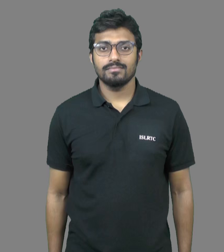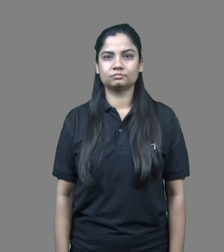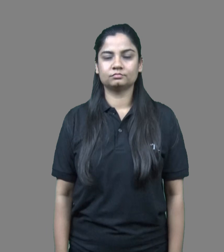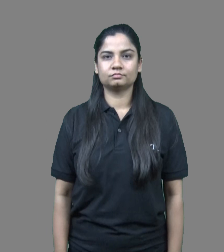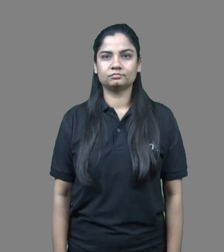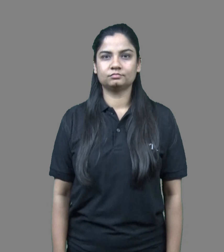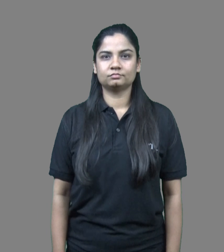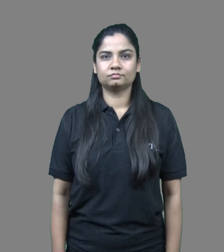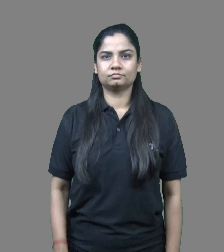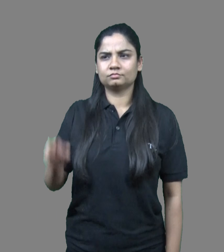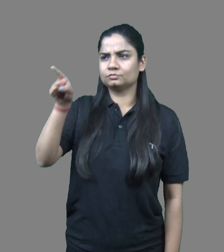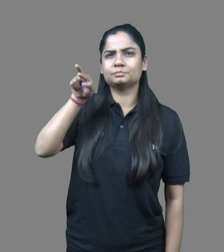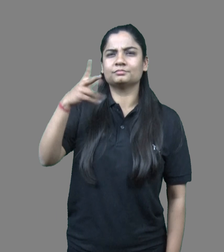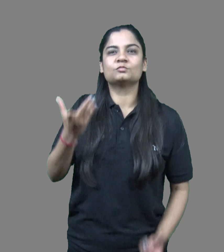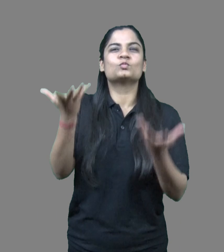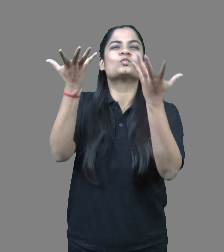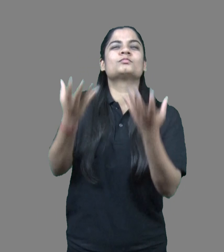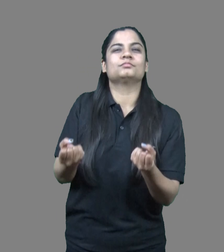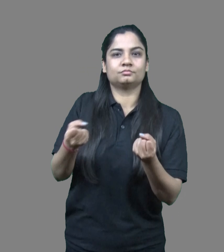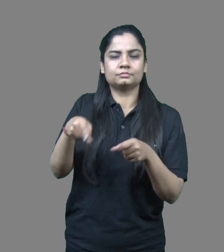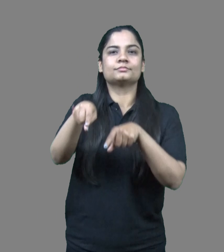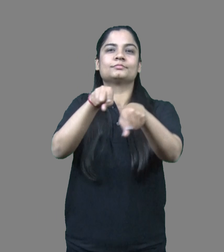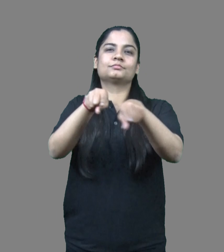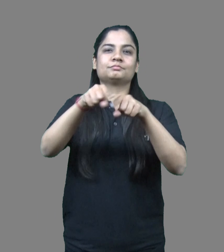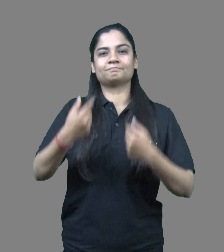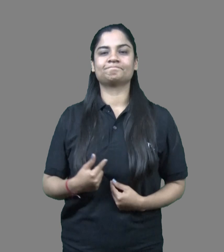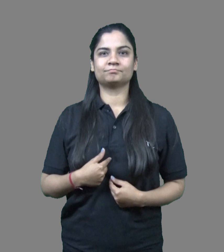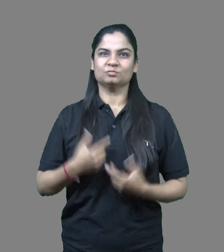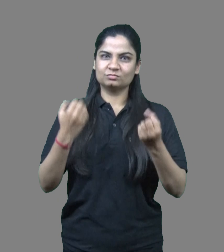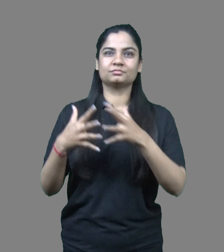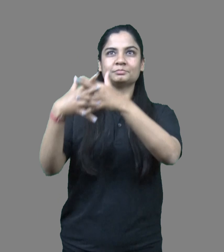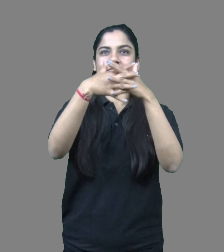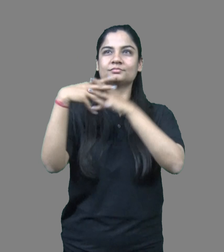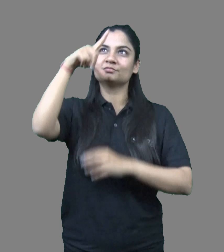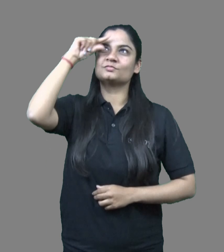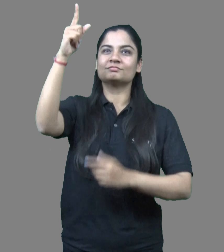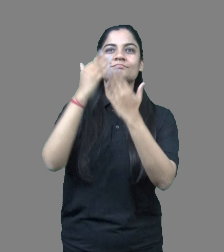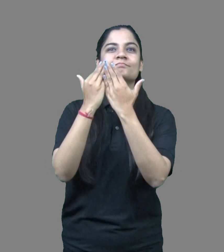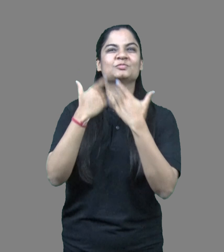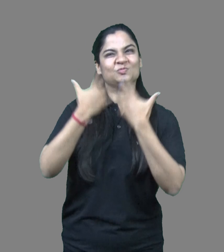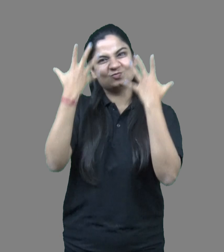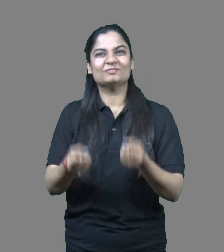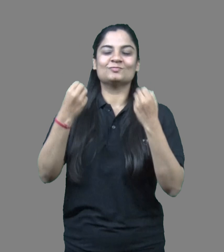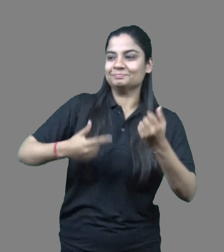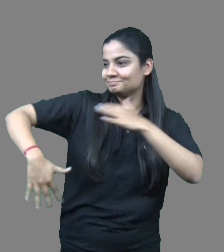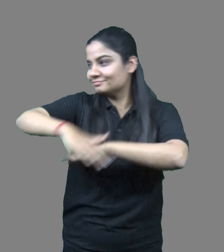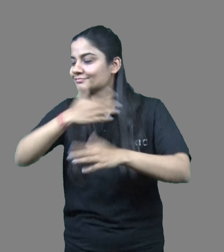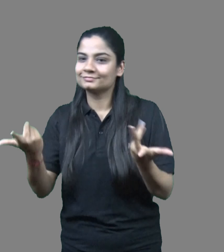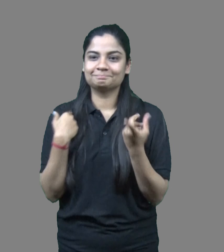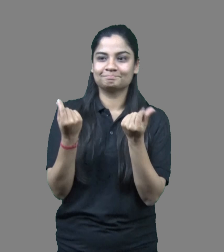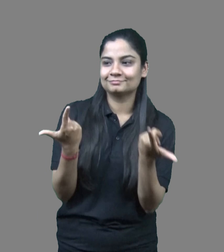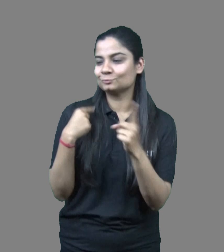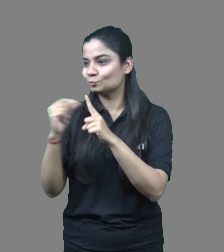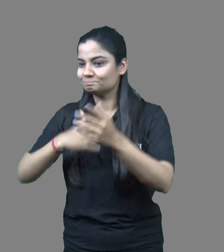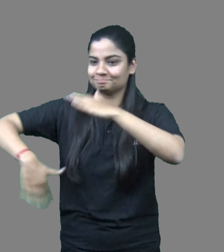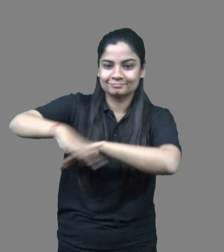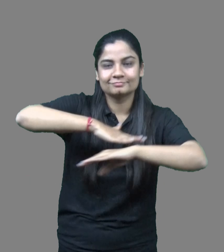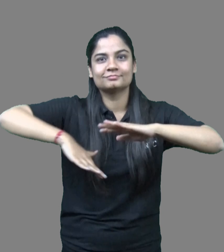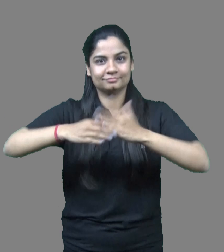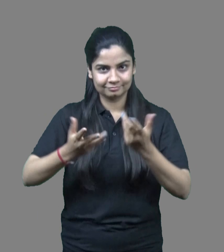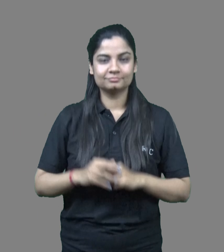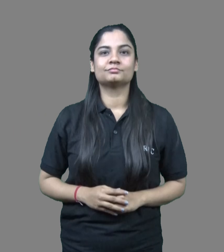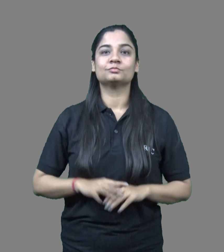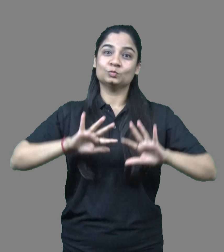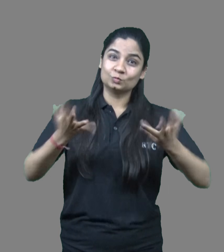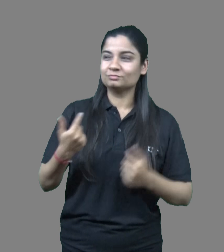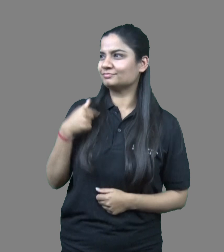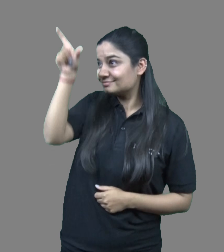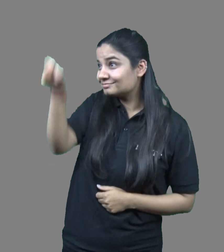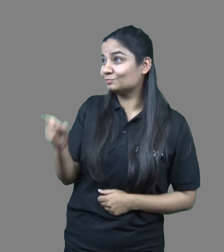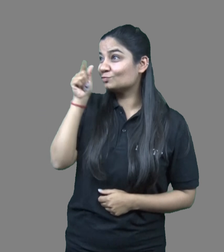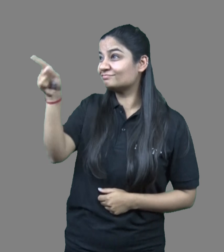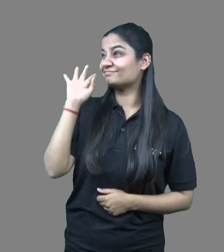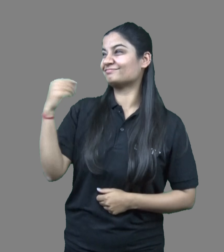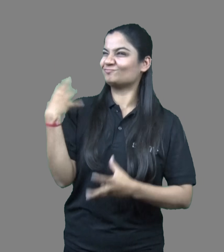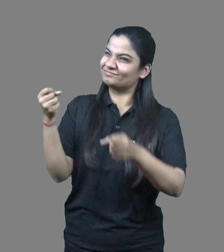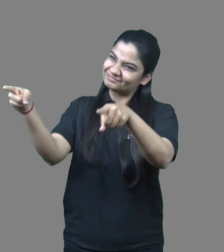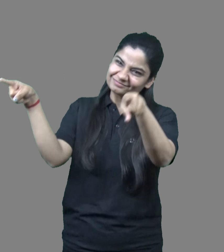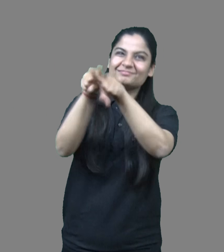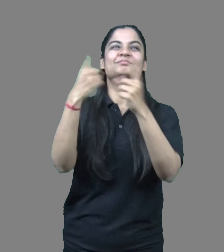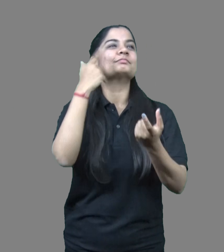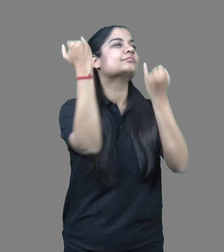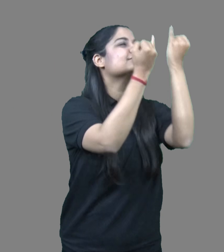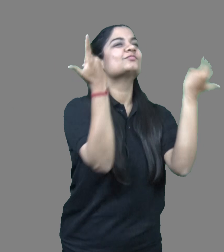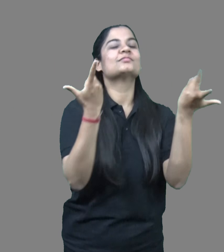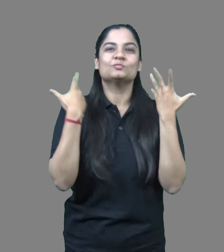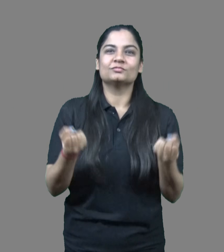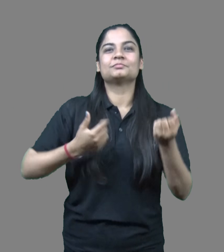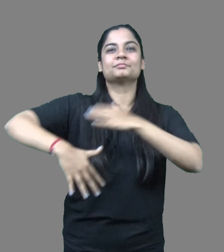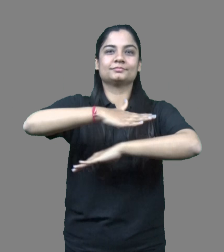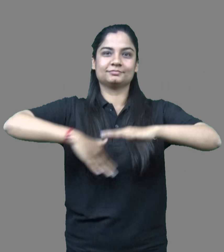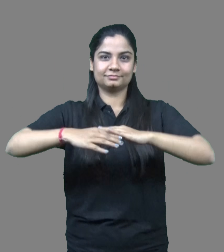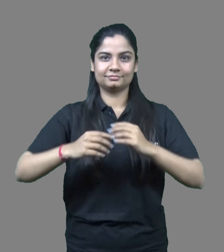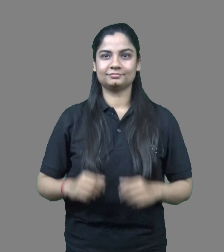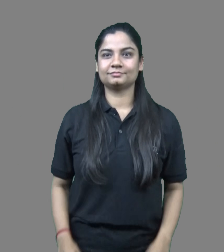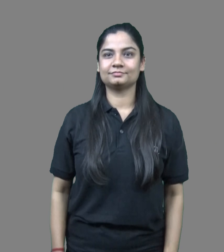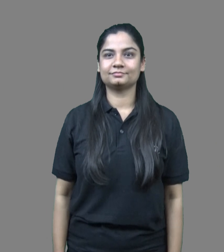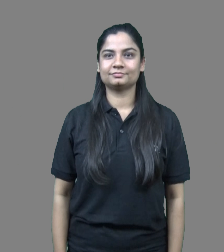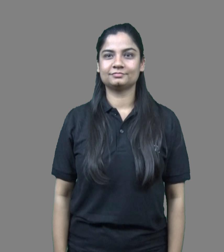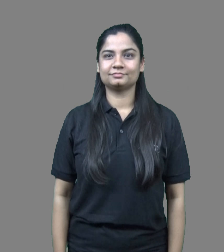Yearn Long